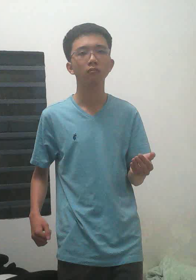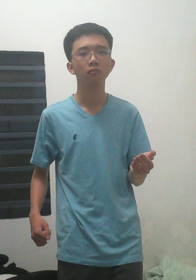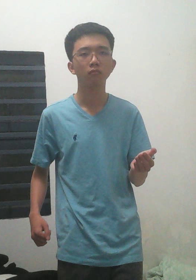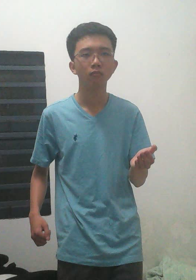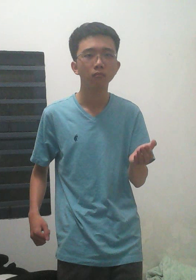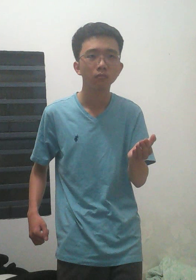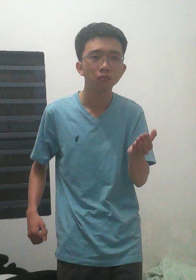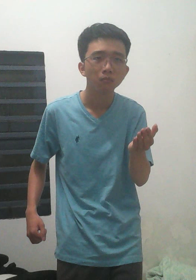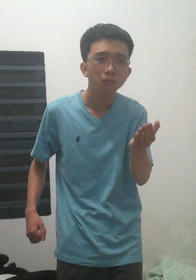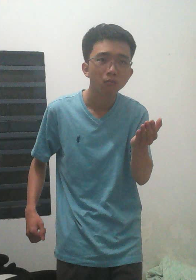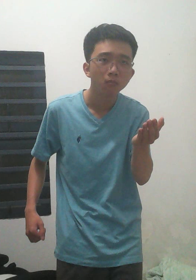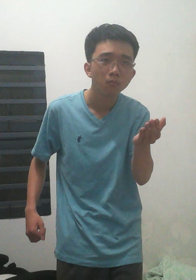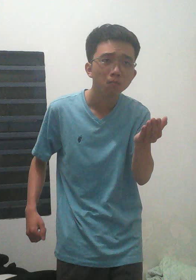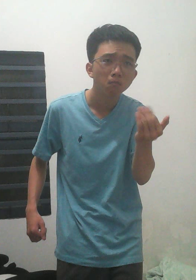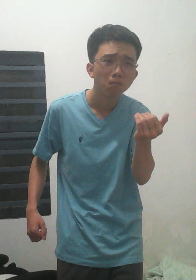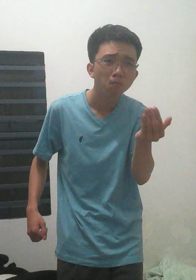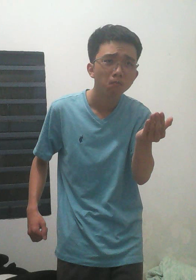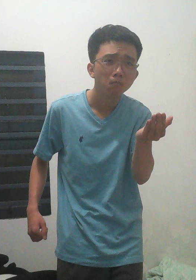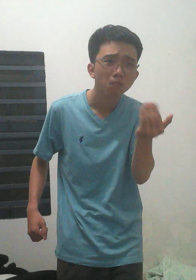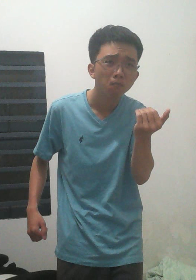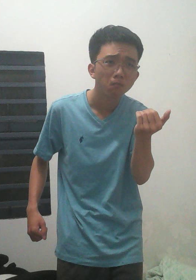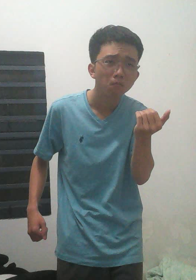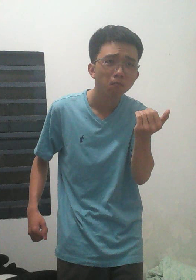yeu cau